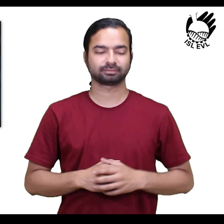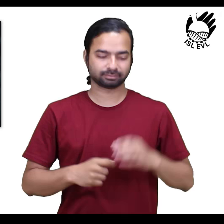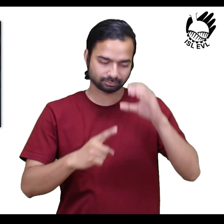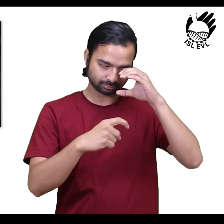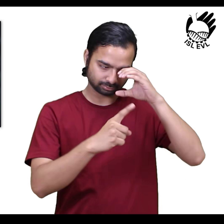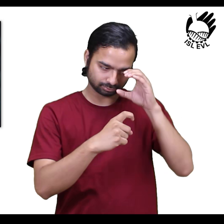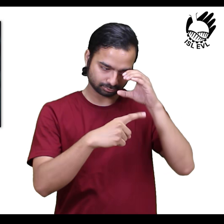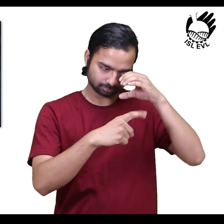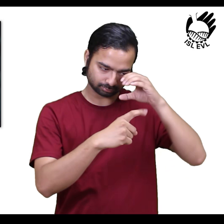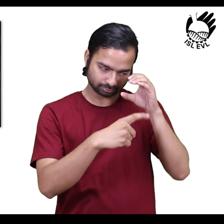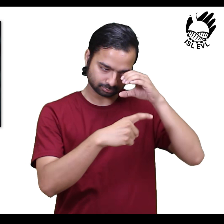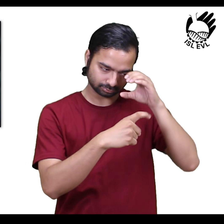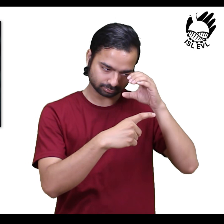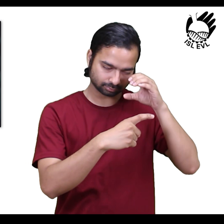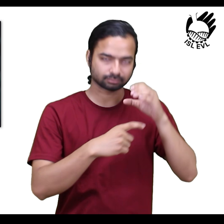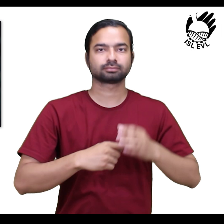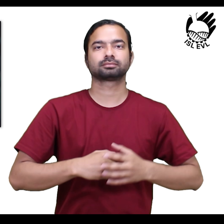Microbiology